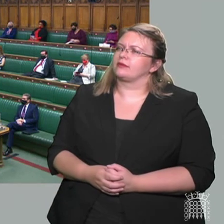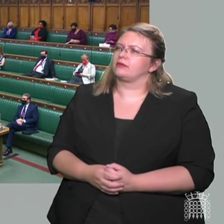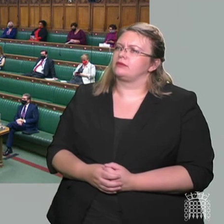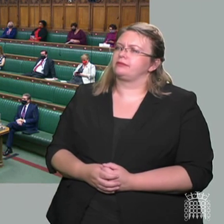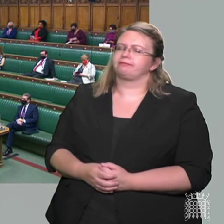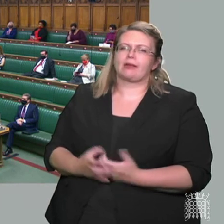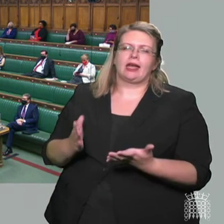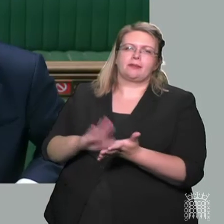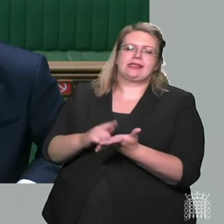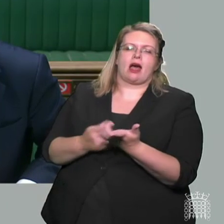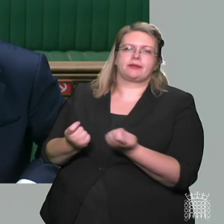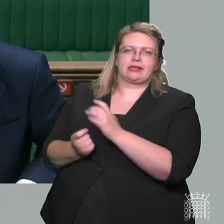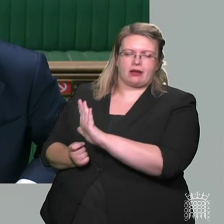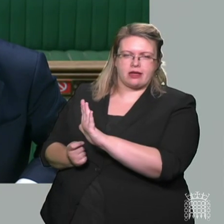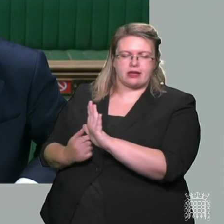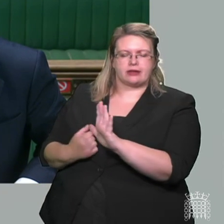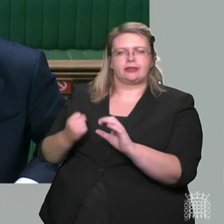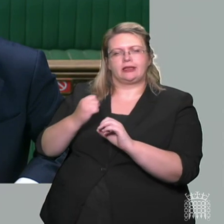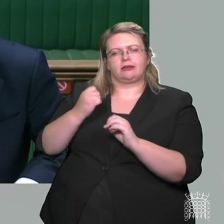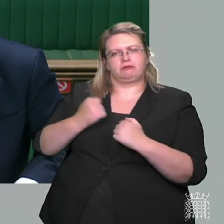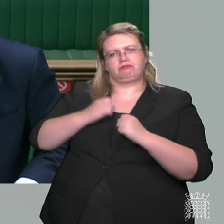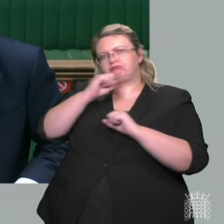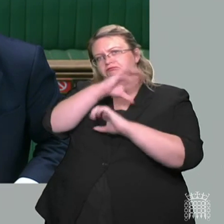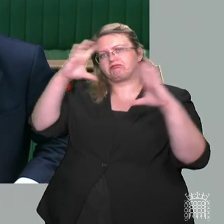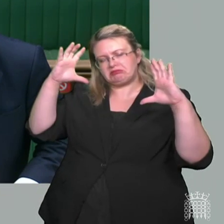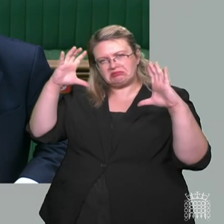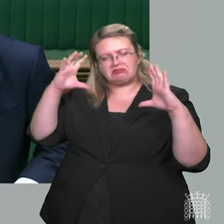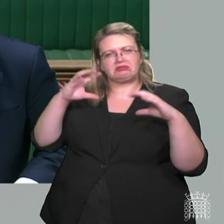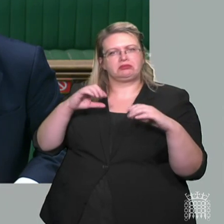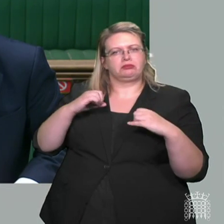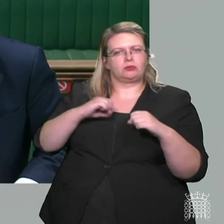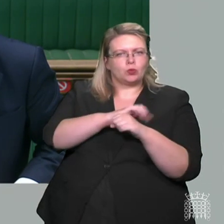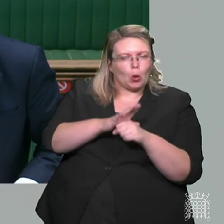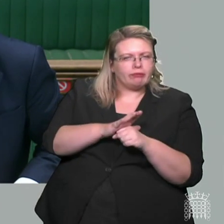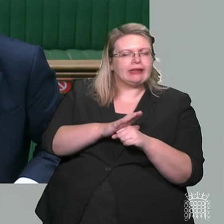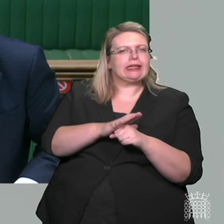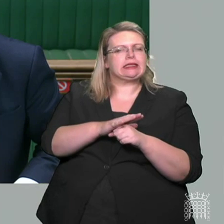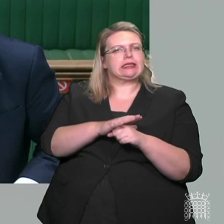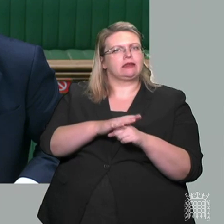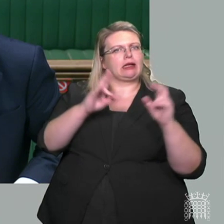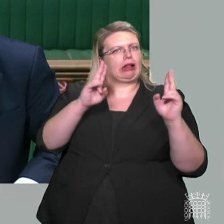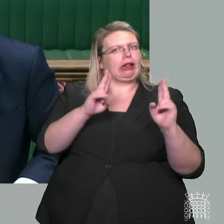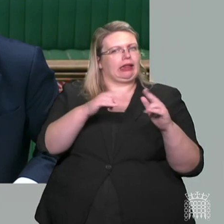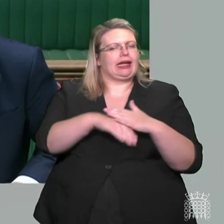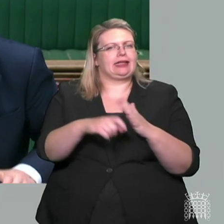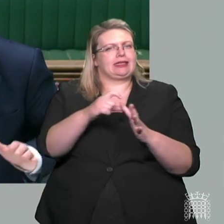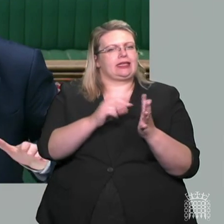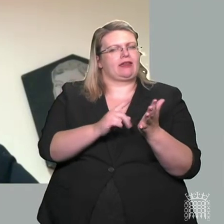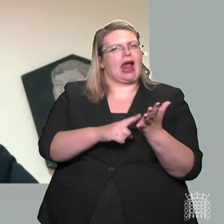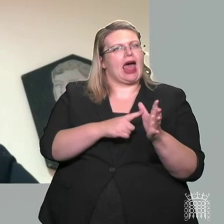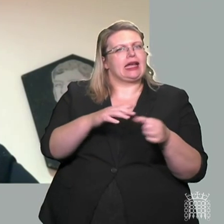As I understand it, rates of infection and disease have been declining at the DVLA site.